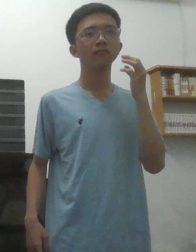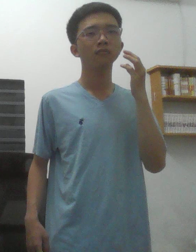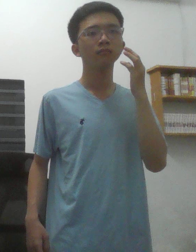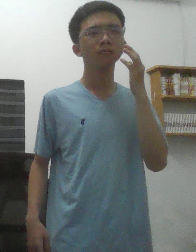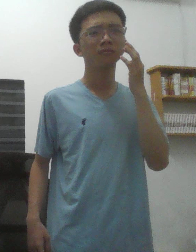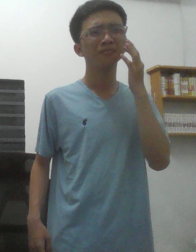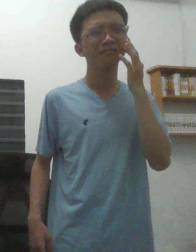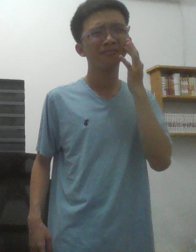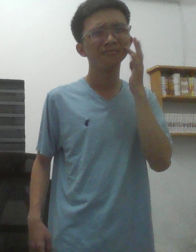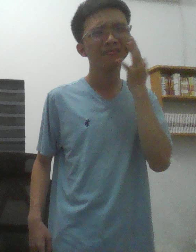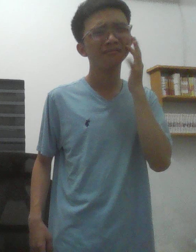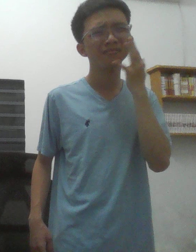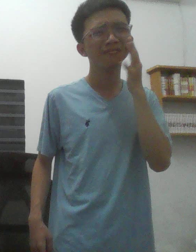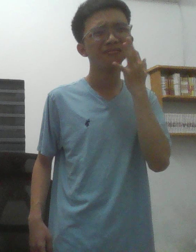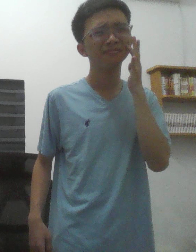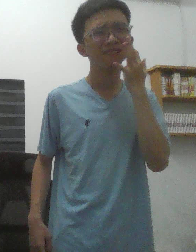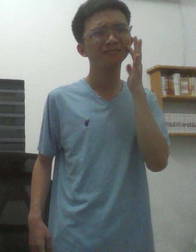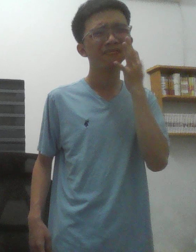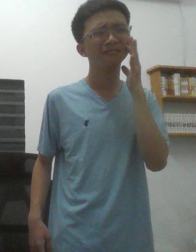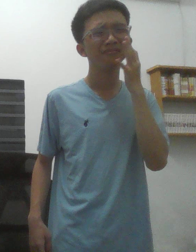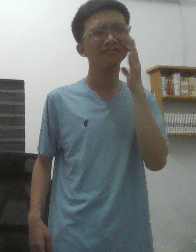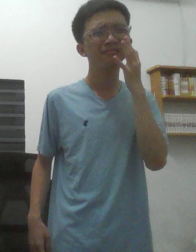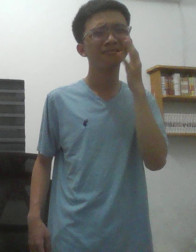kinh tom